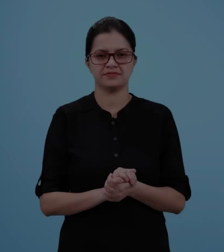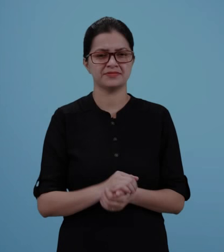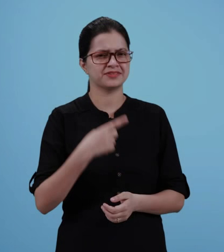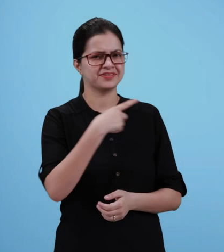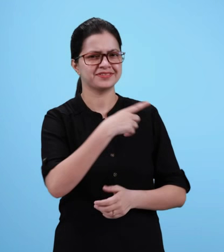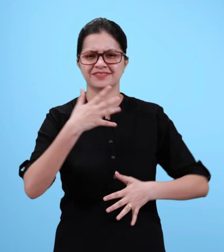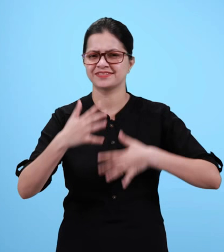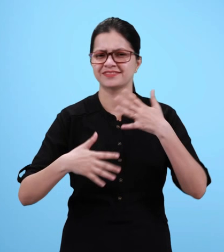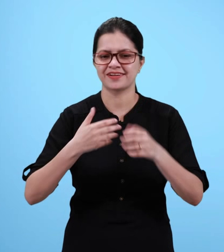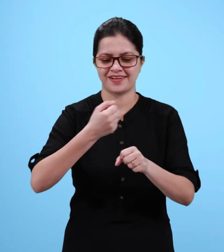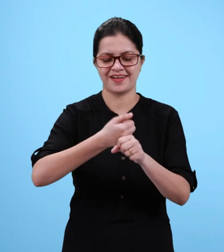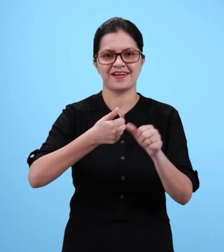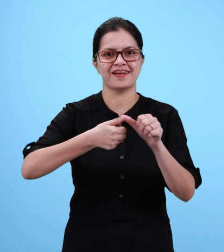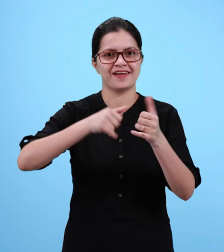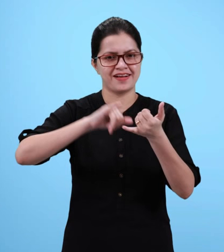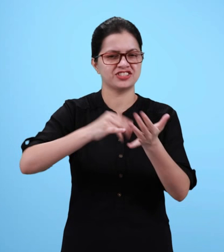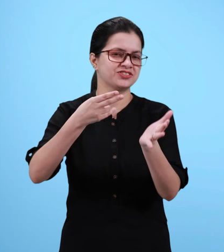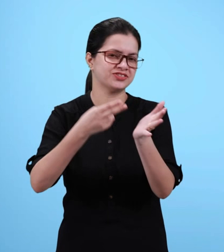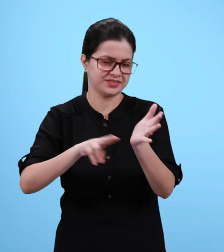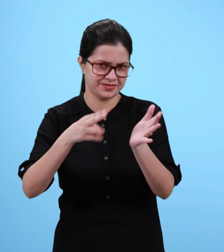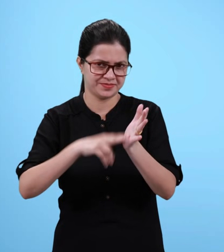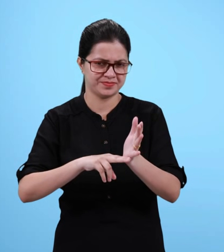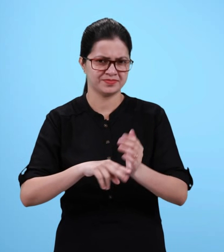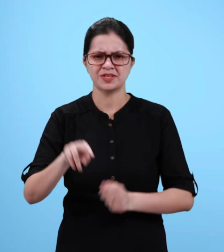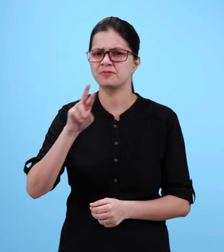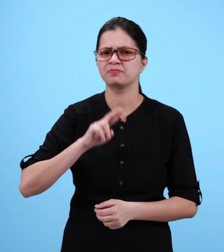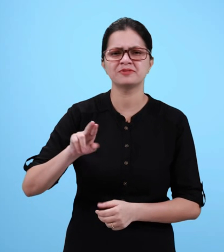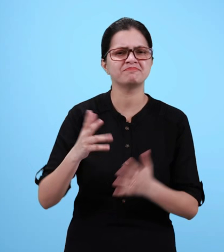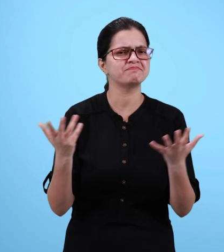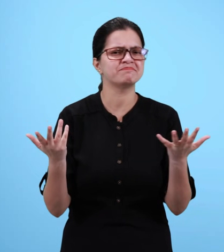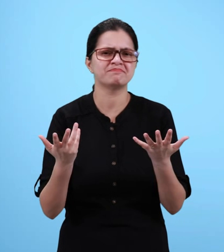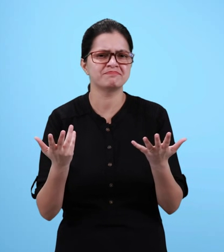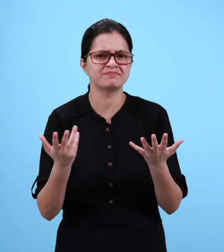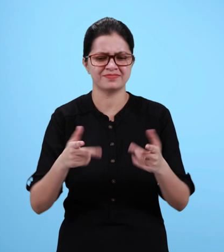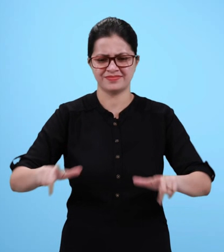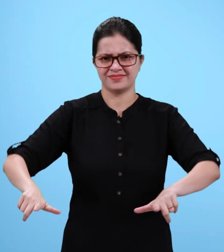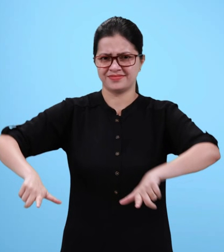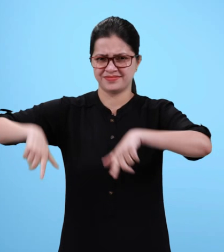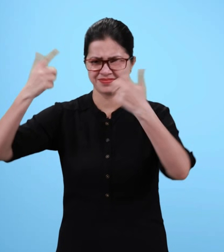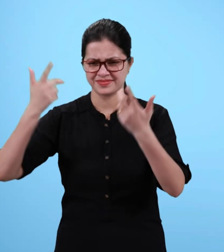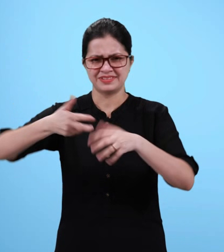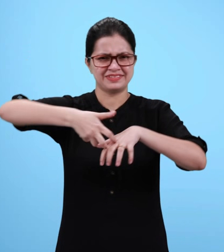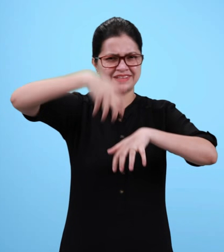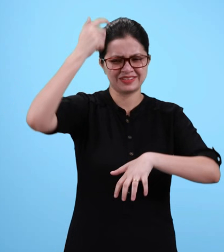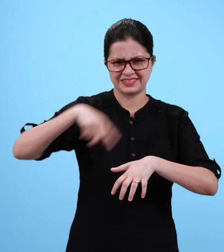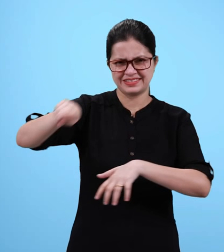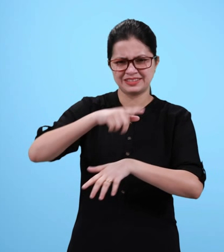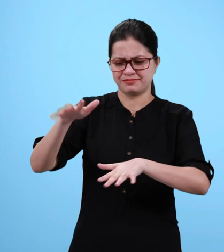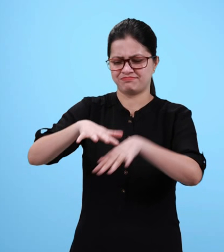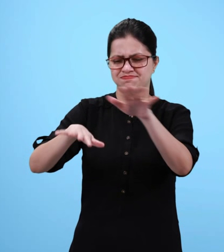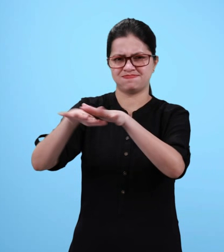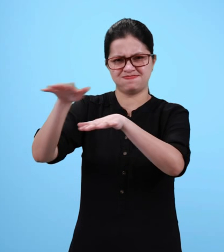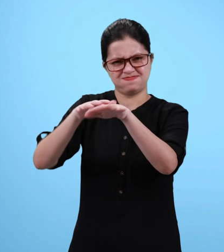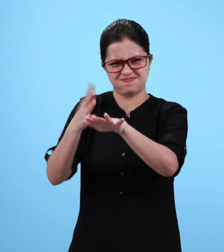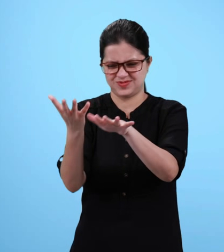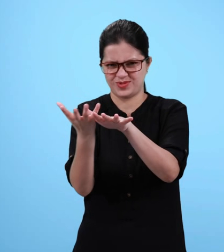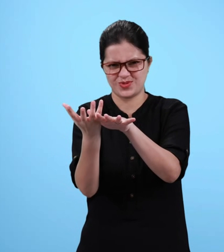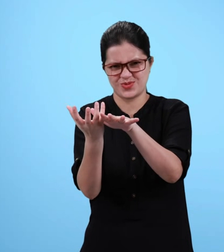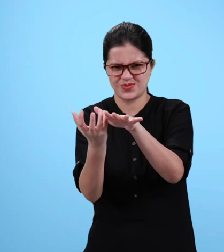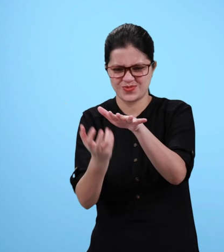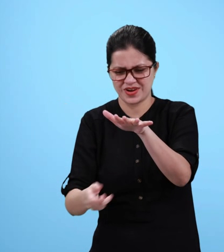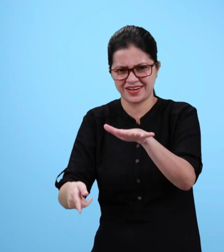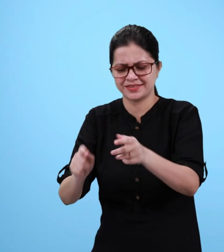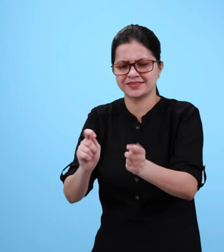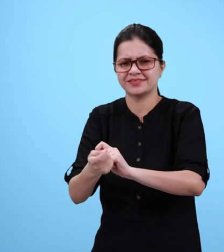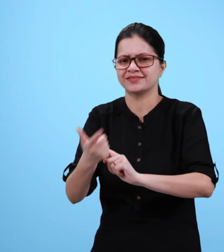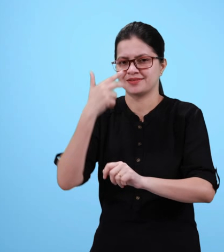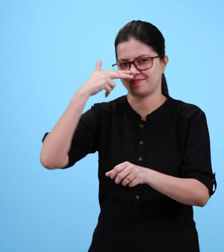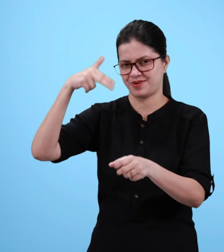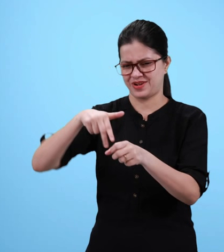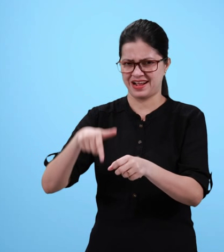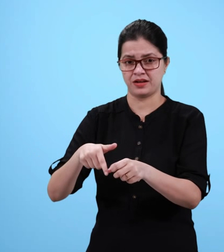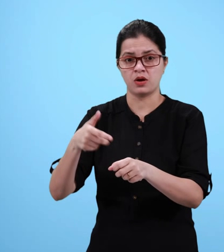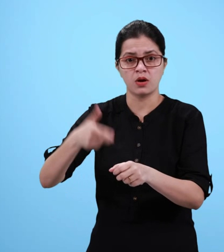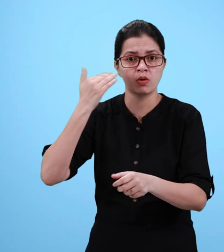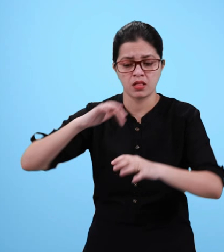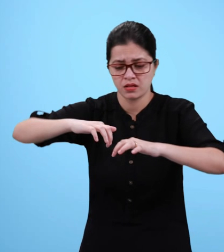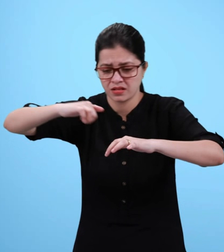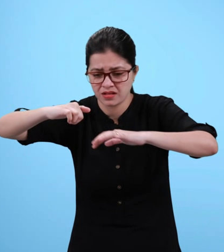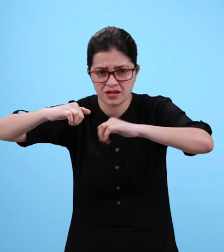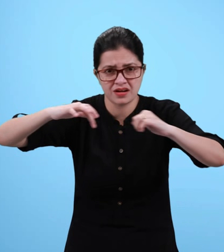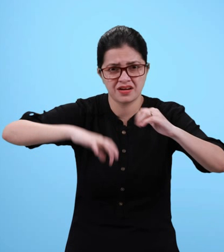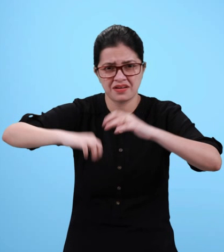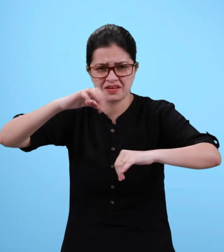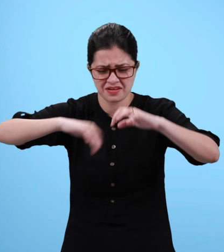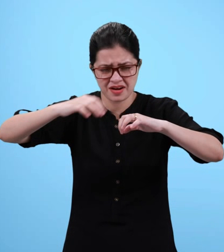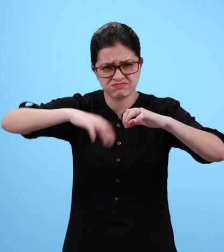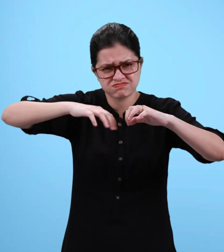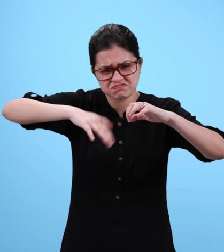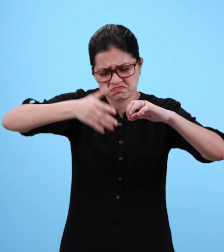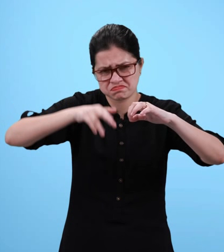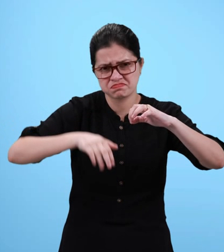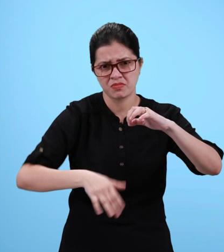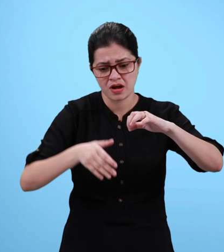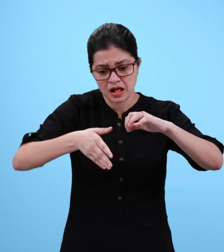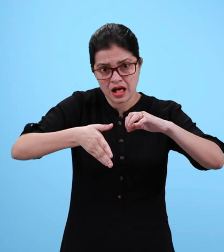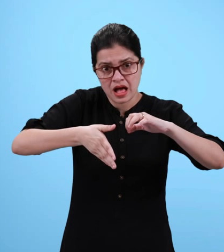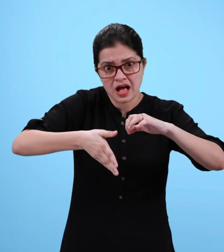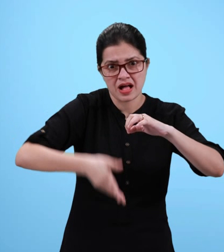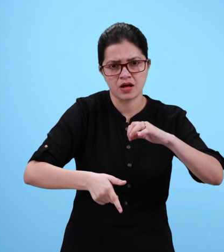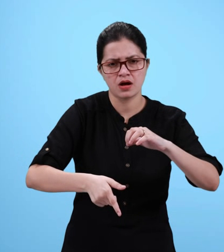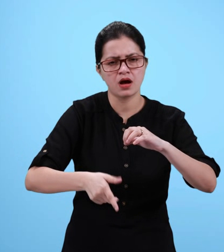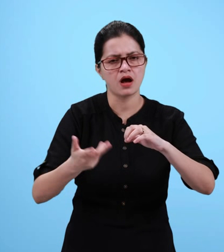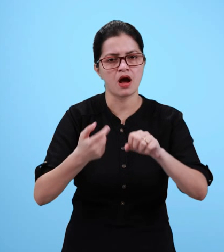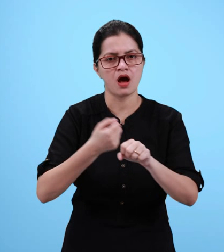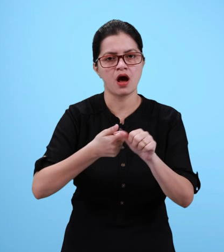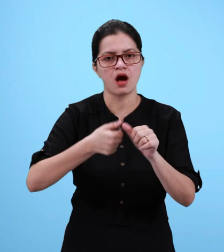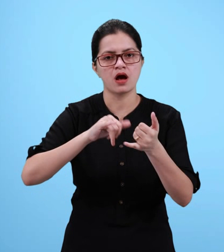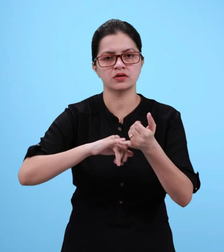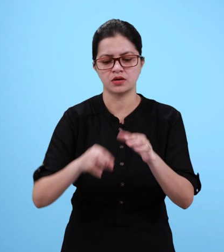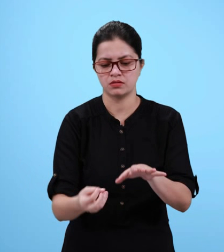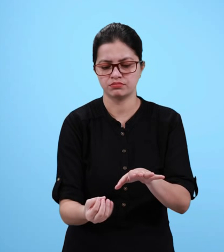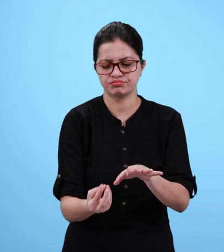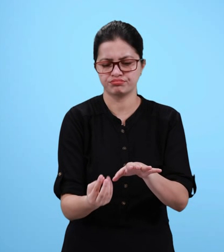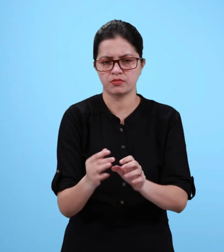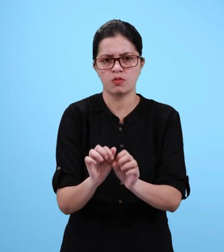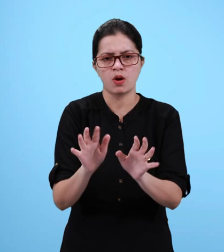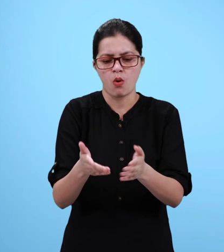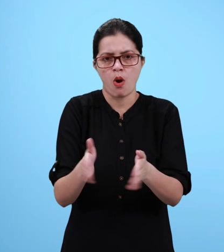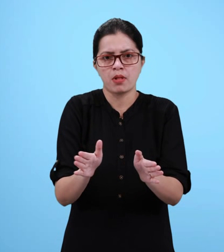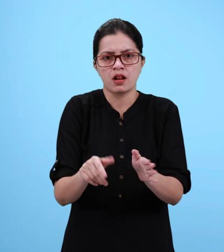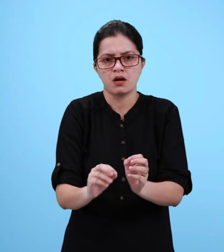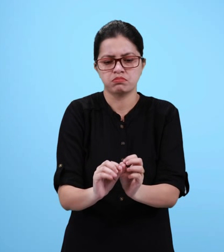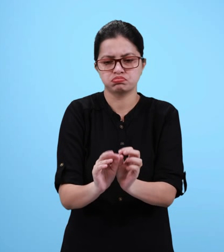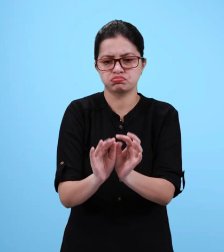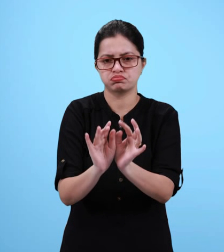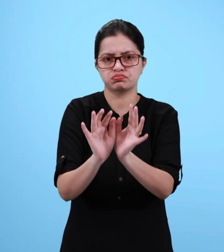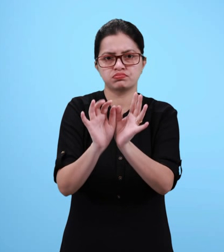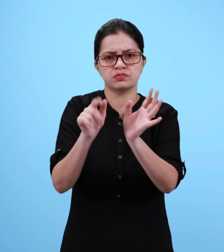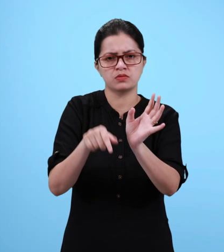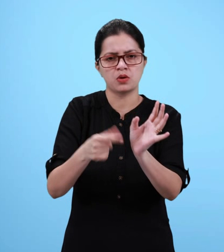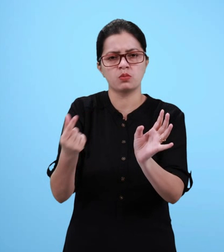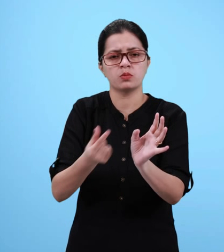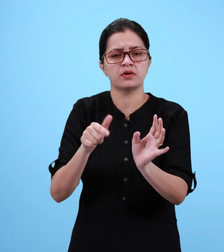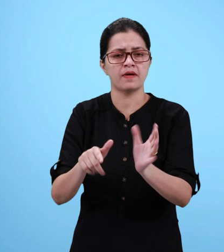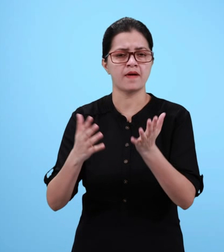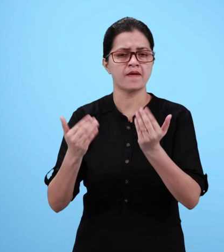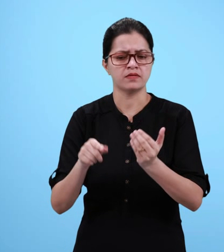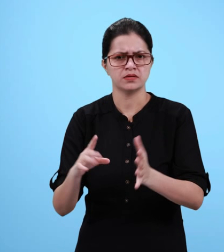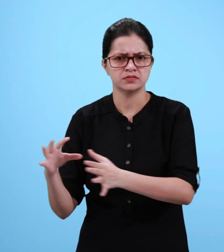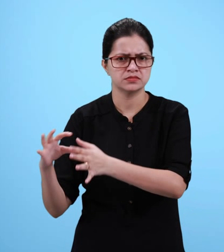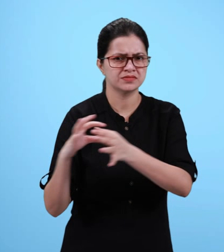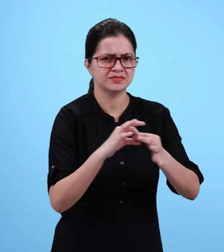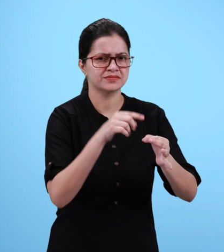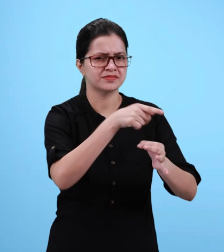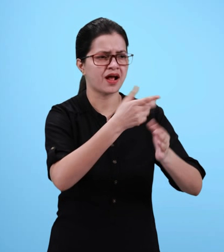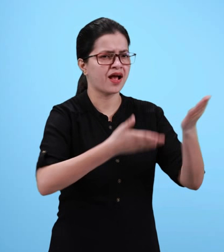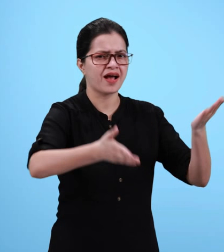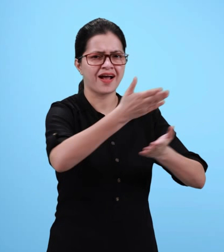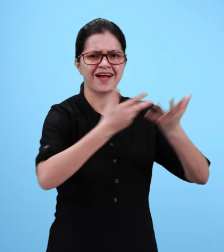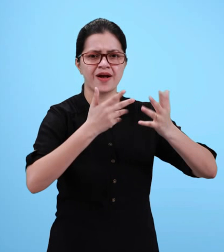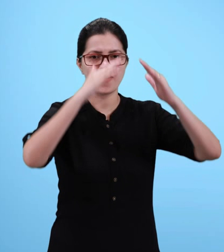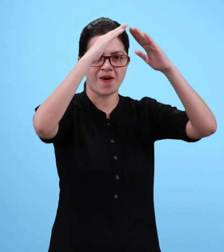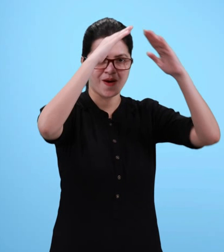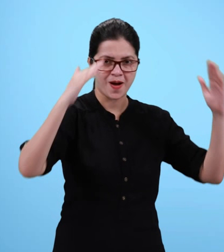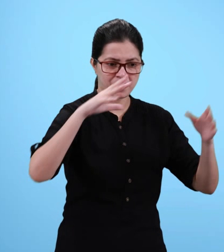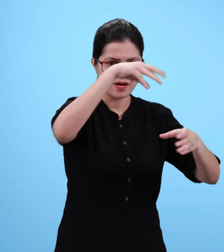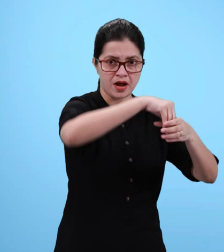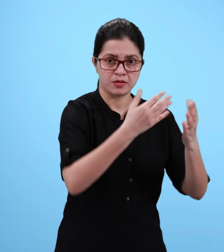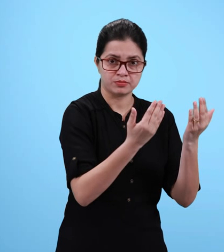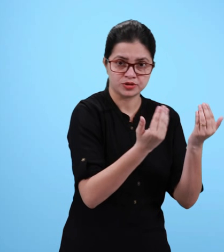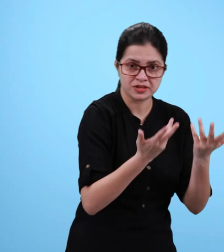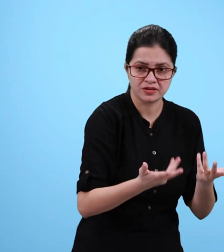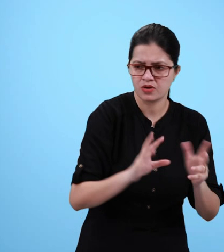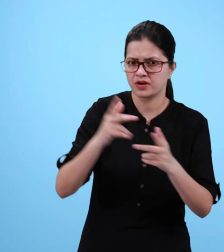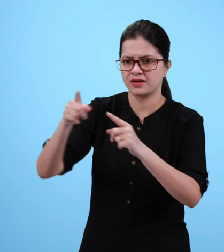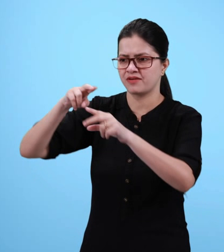Natural Gas This sign refers to natural gas. Natural gas is found with petroleum deposits and is released when crude oil is brought to the surface. It can be used as a domestic and